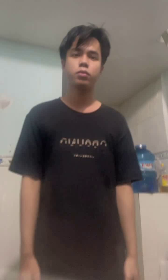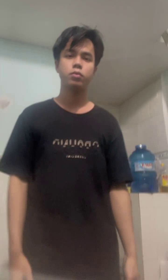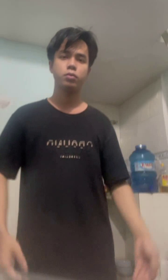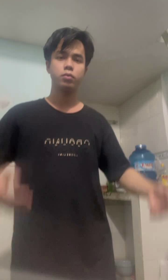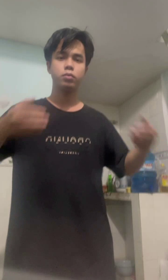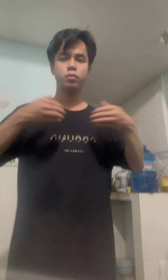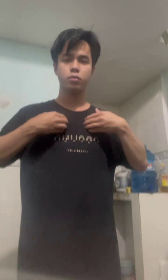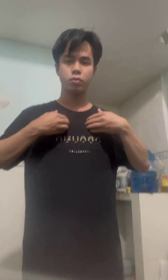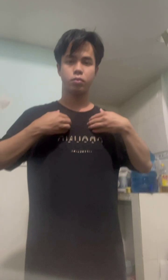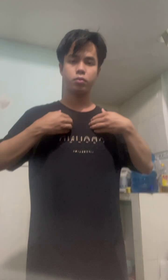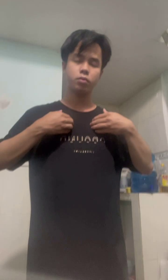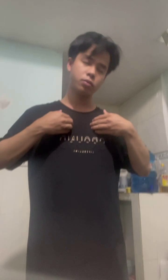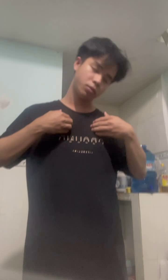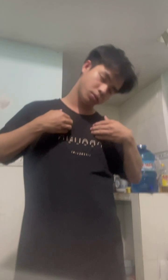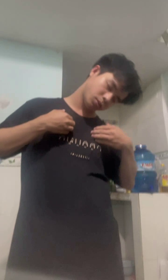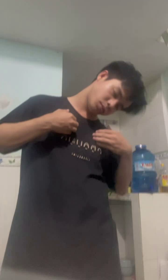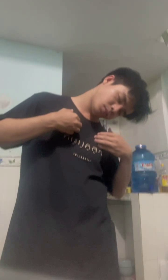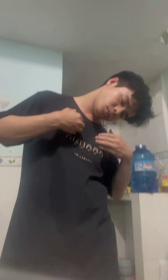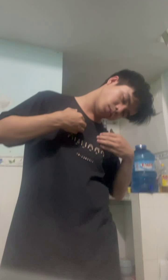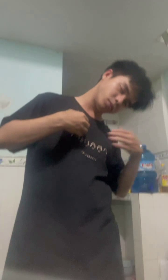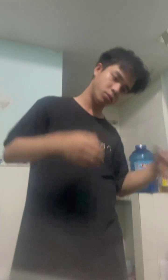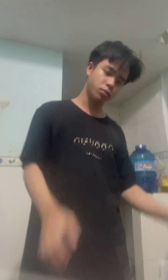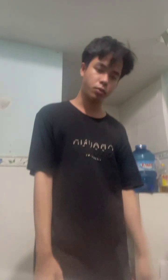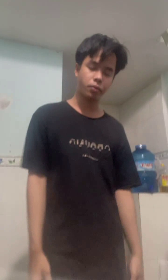met moi